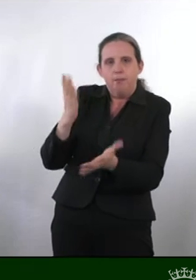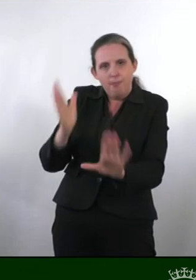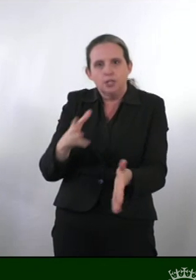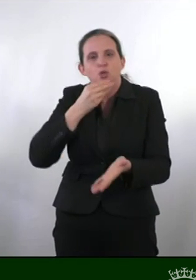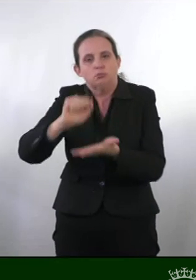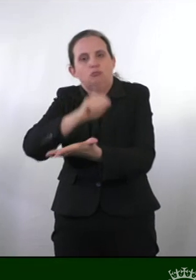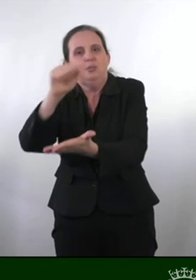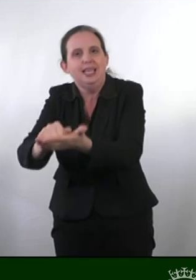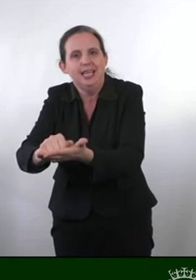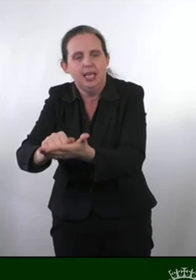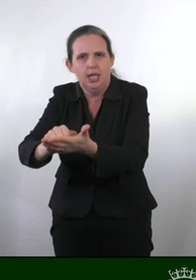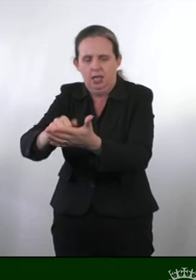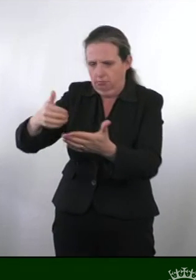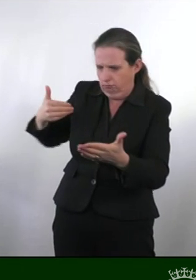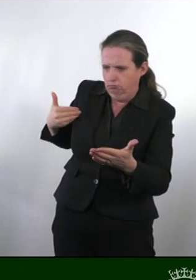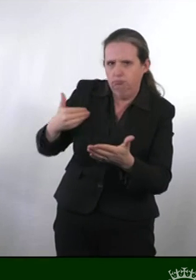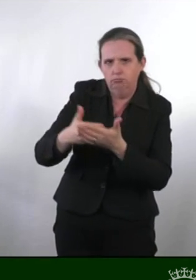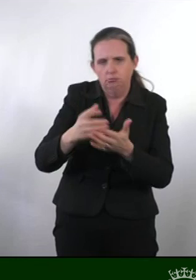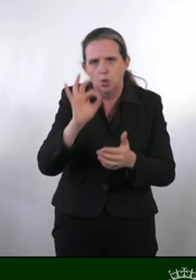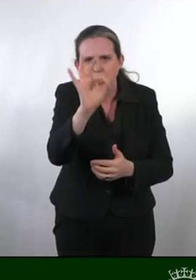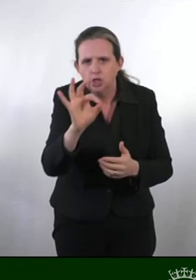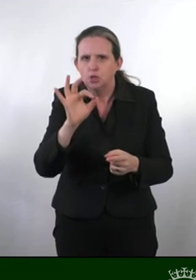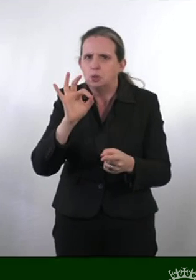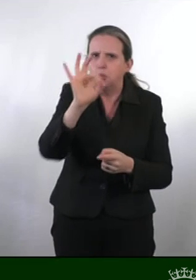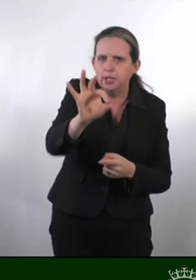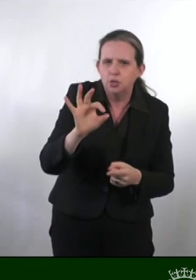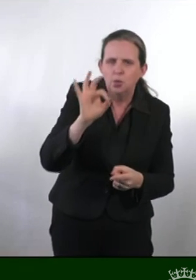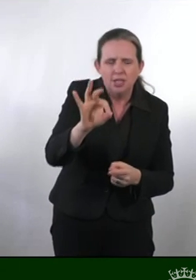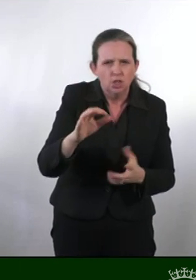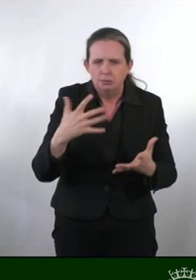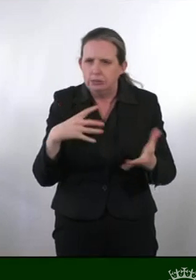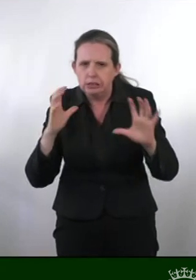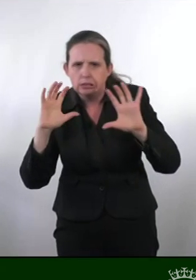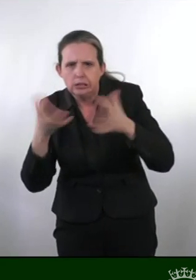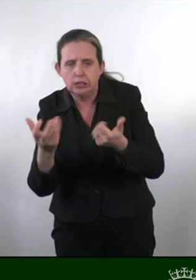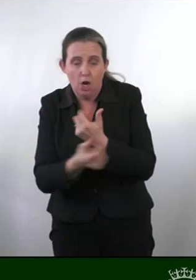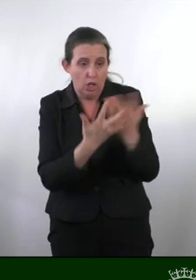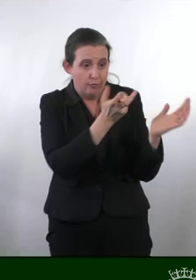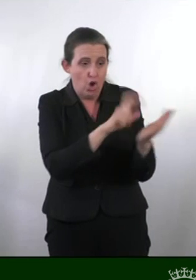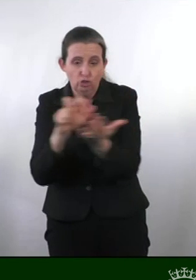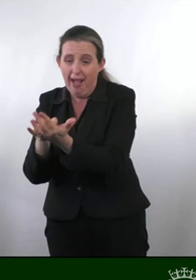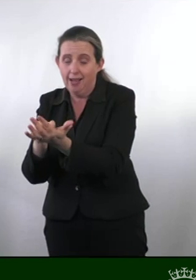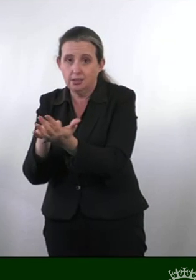For weeks, I have raised concerns about the Government’s spraying taxpayers’ money on contracts that do not deliver.